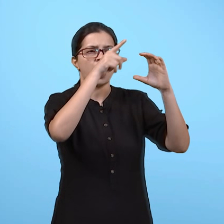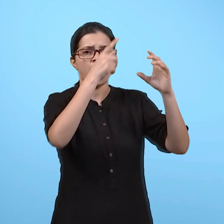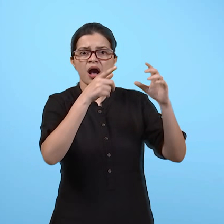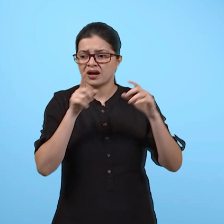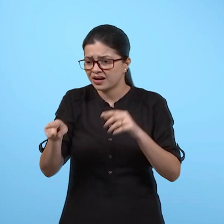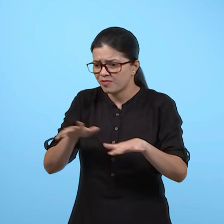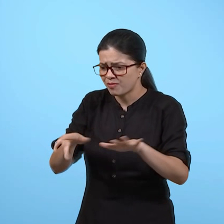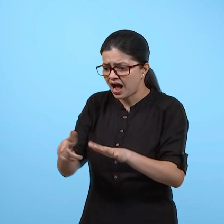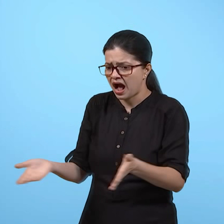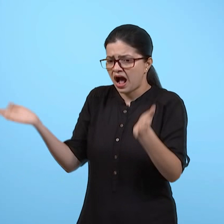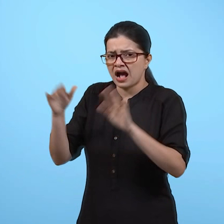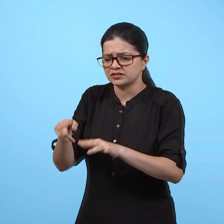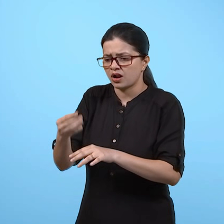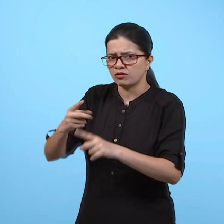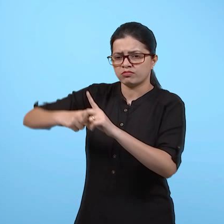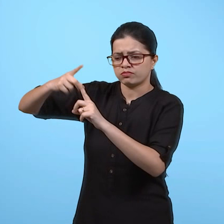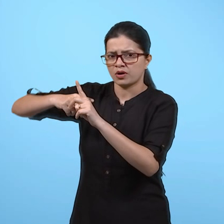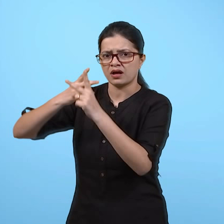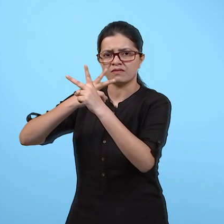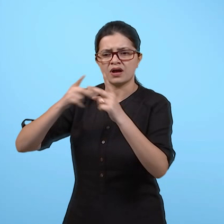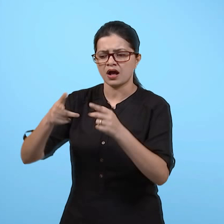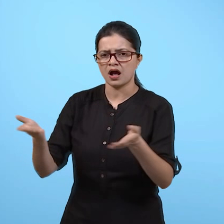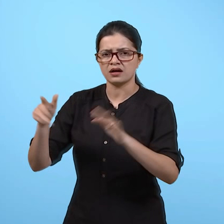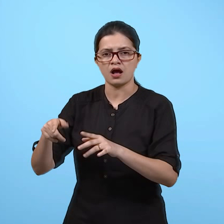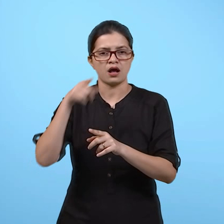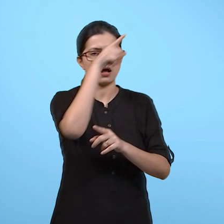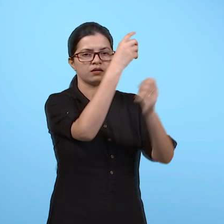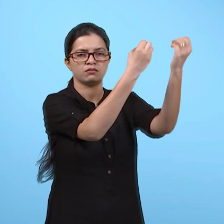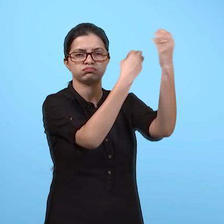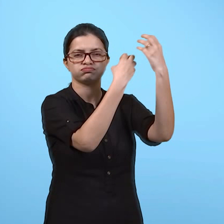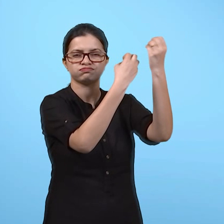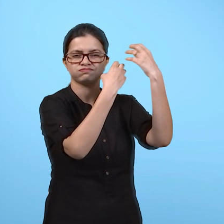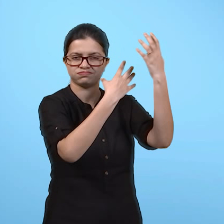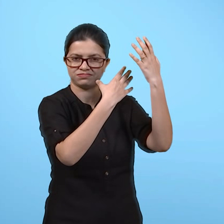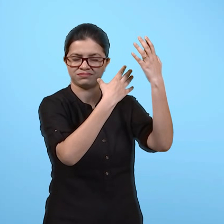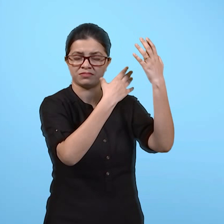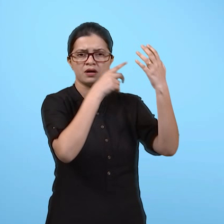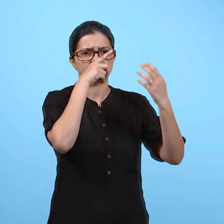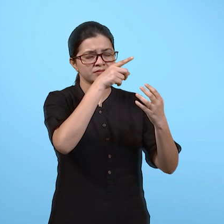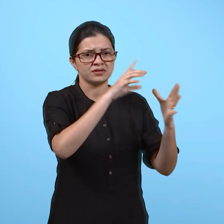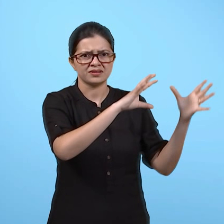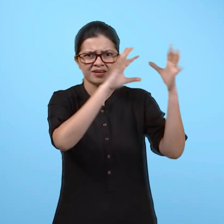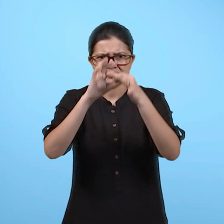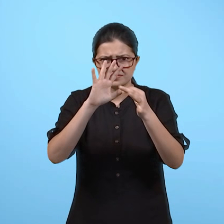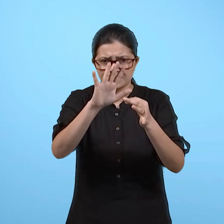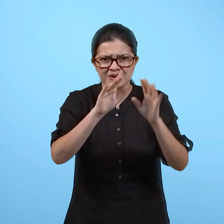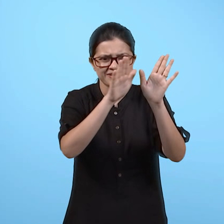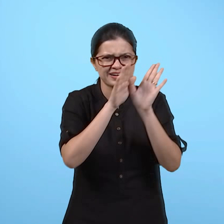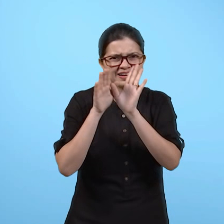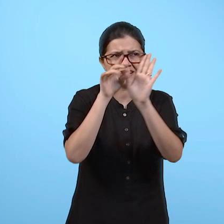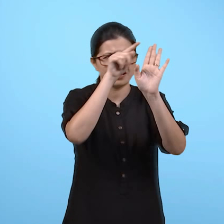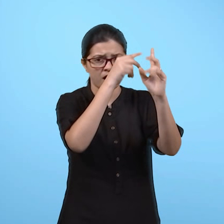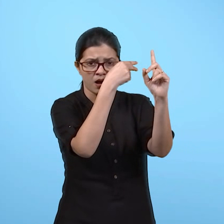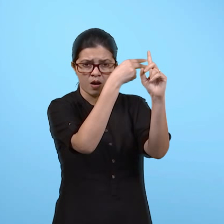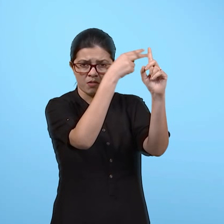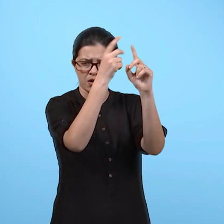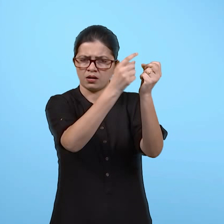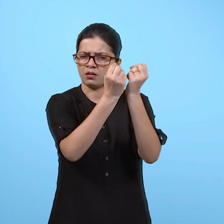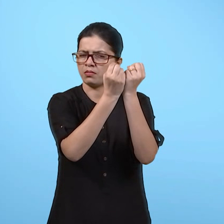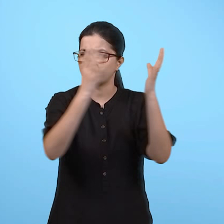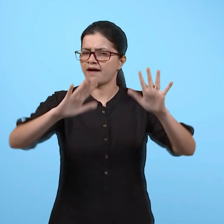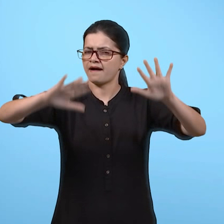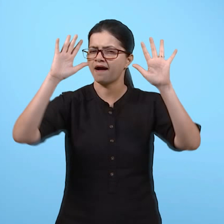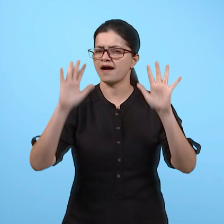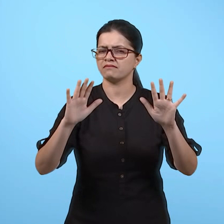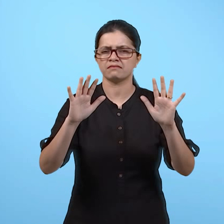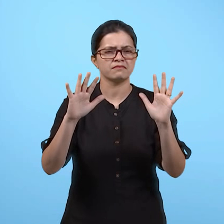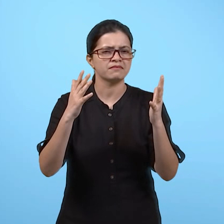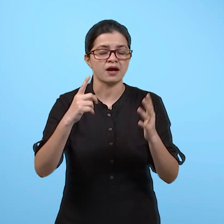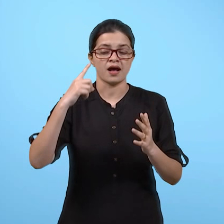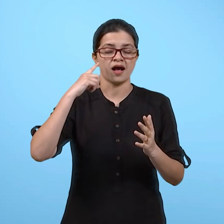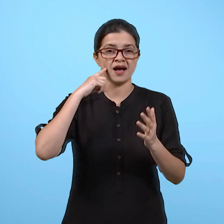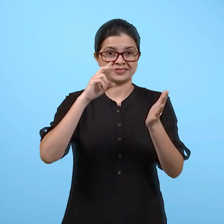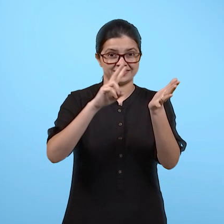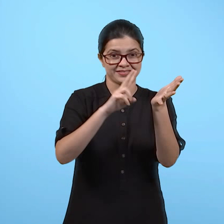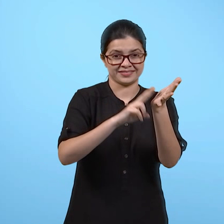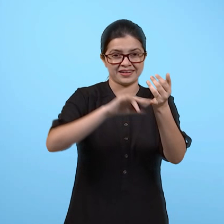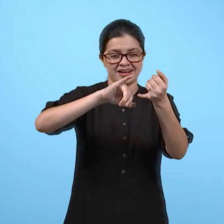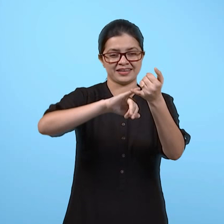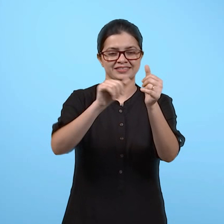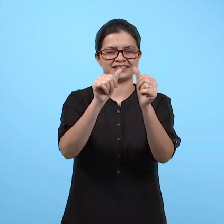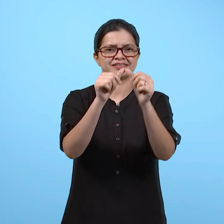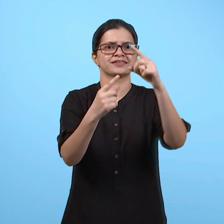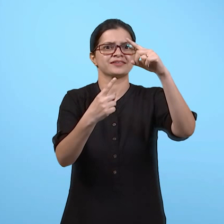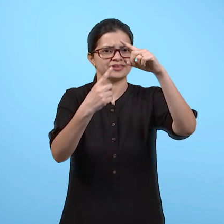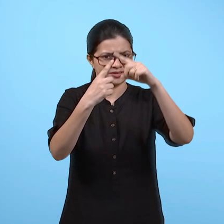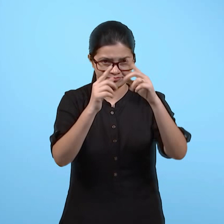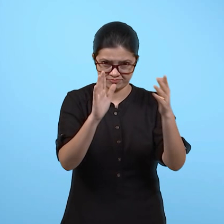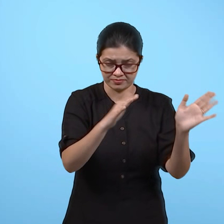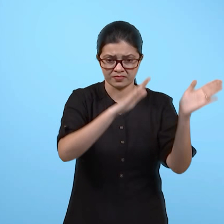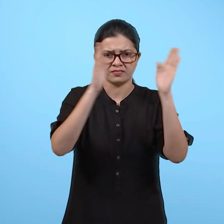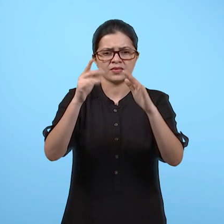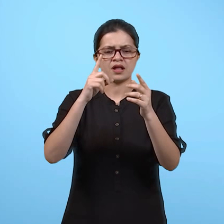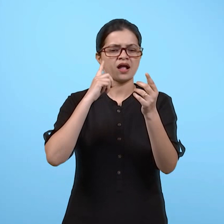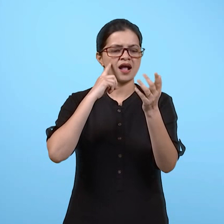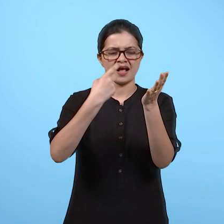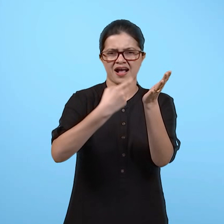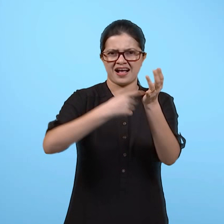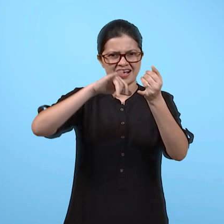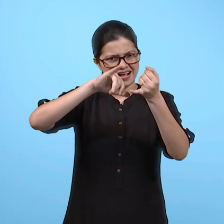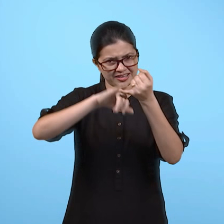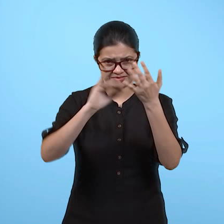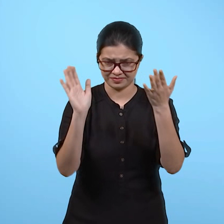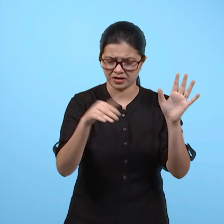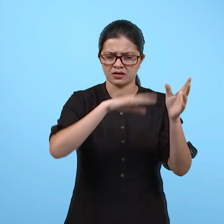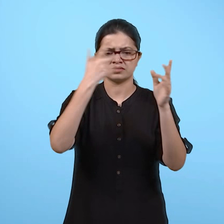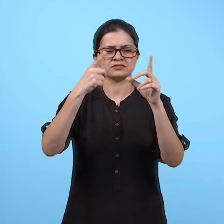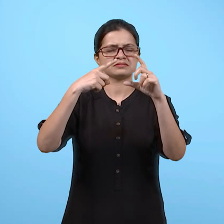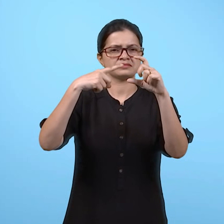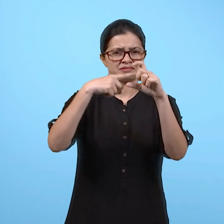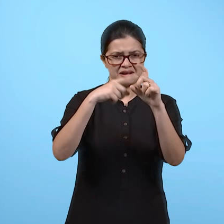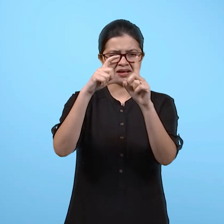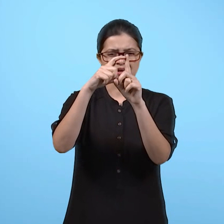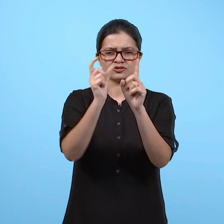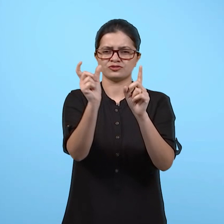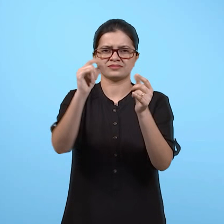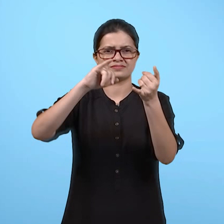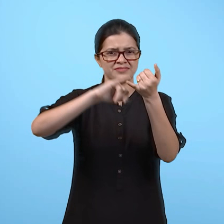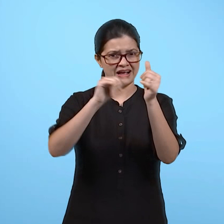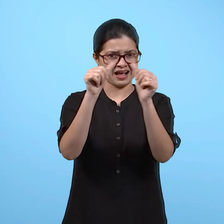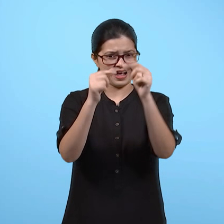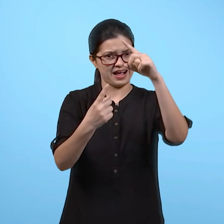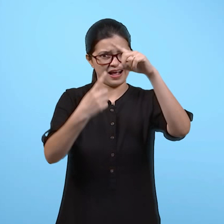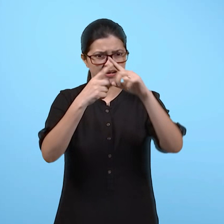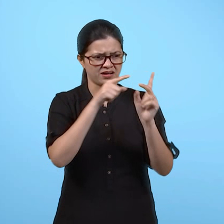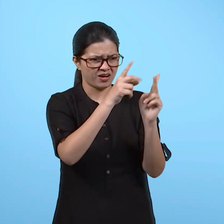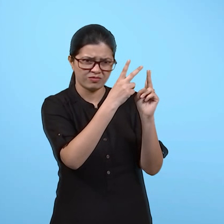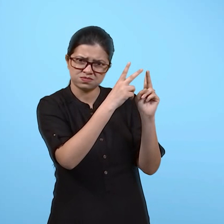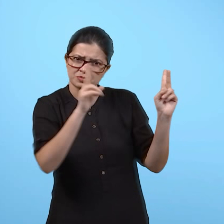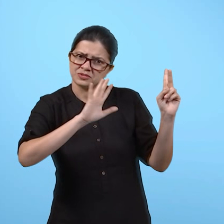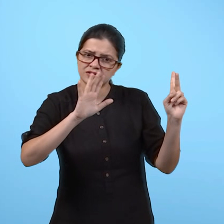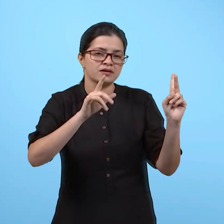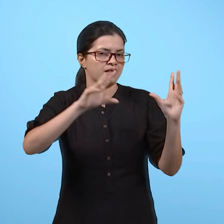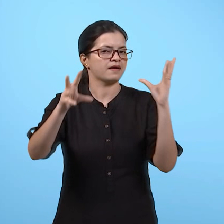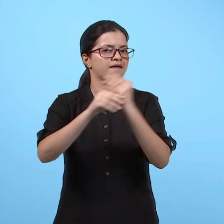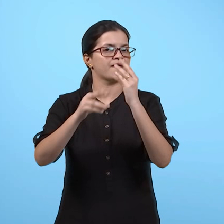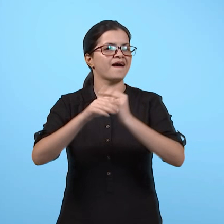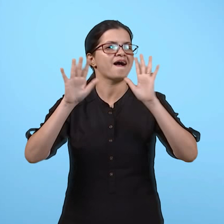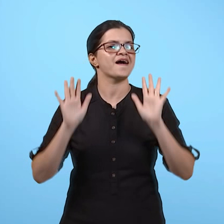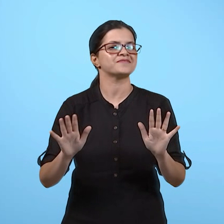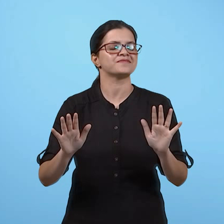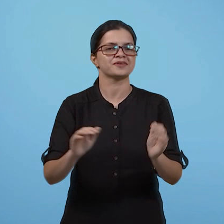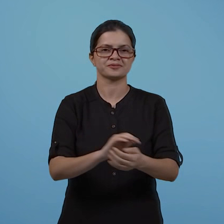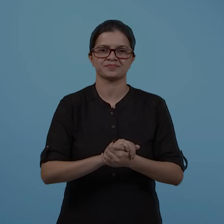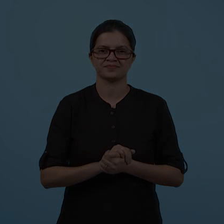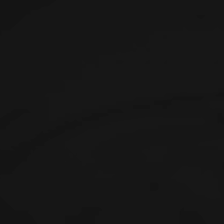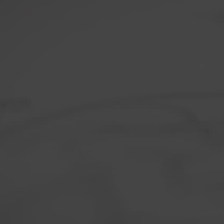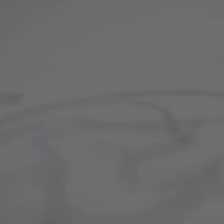and placed in the orbit around the earth. Some of the Indian satellites in space are INSAT, IRS, EDUSAT, etc.